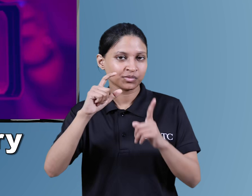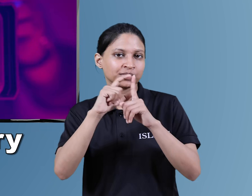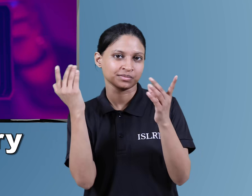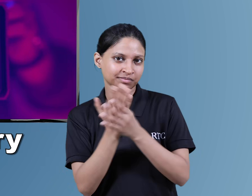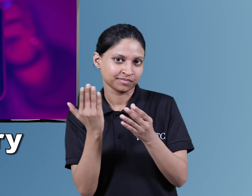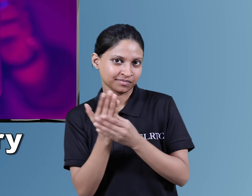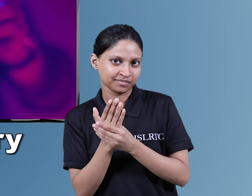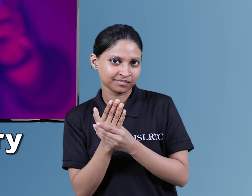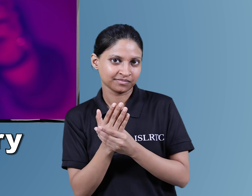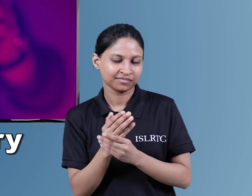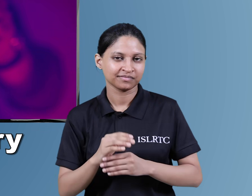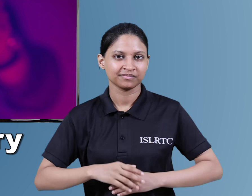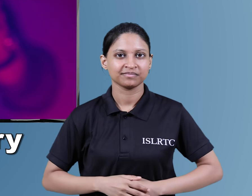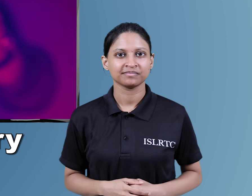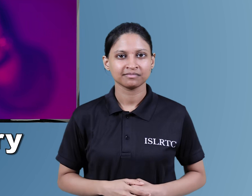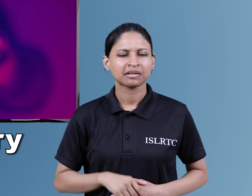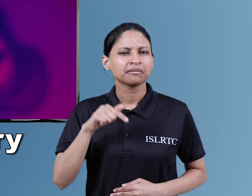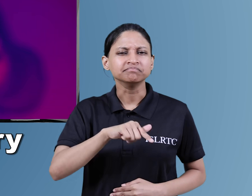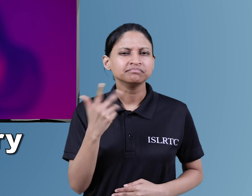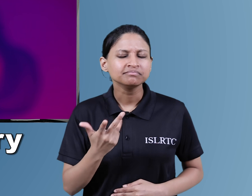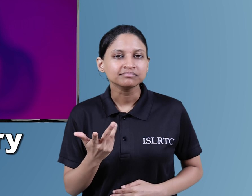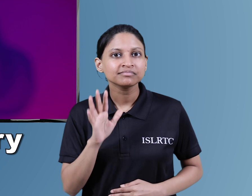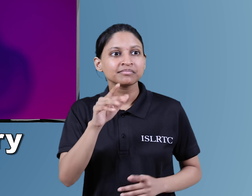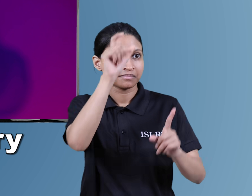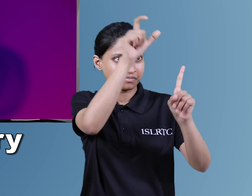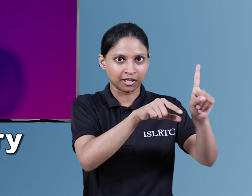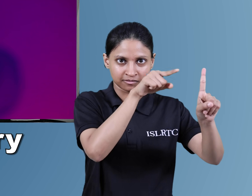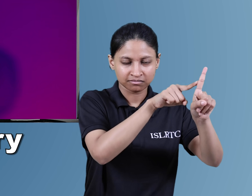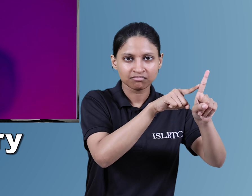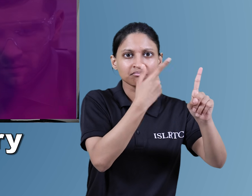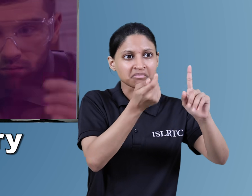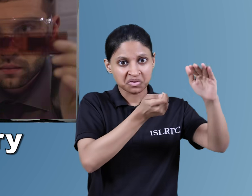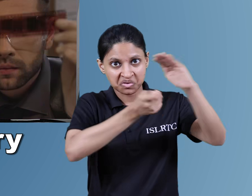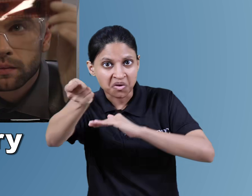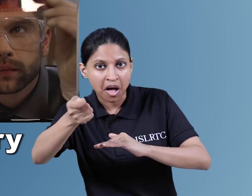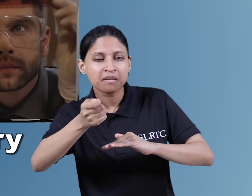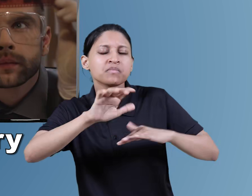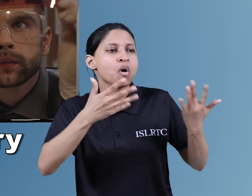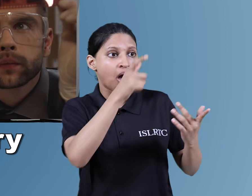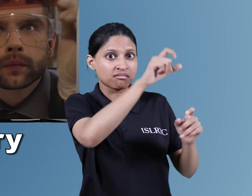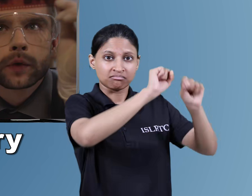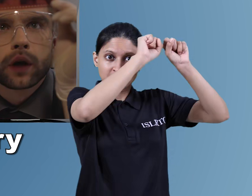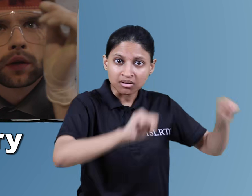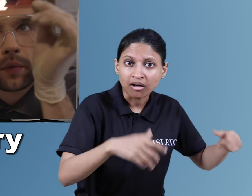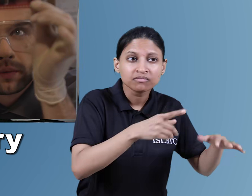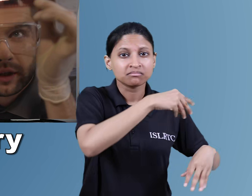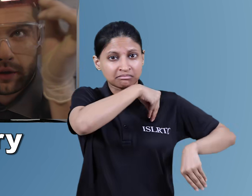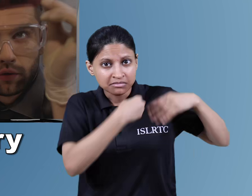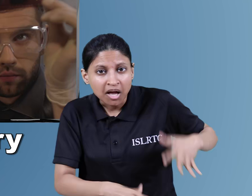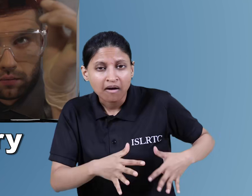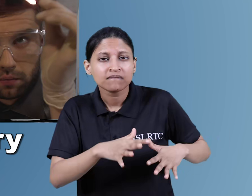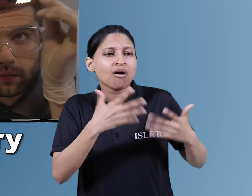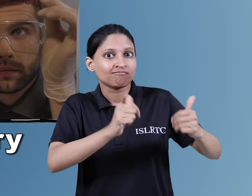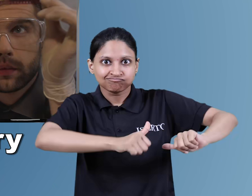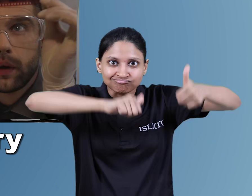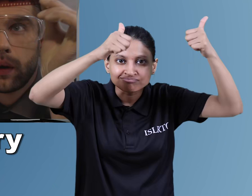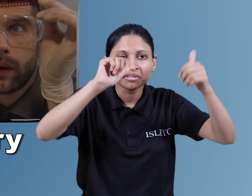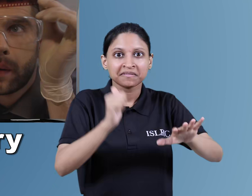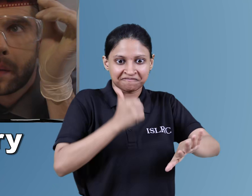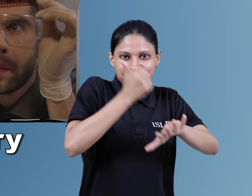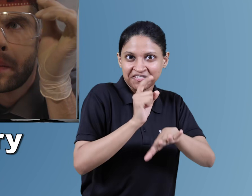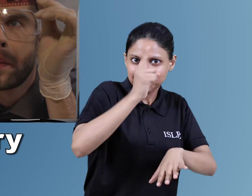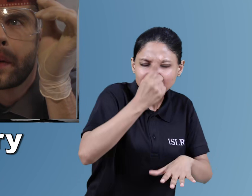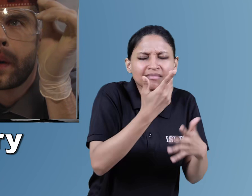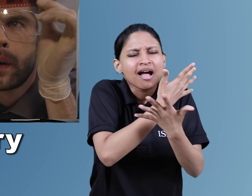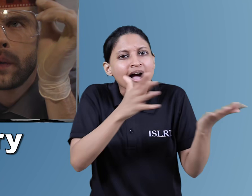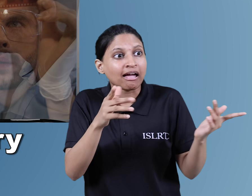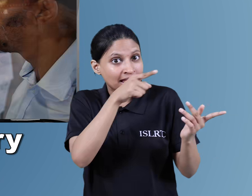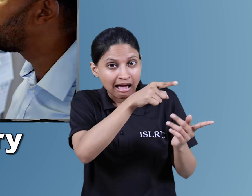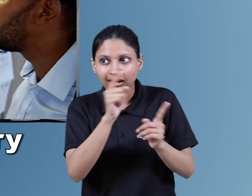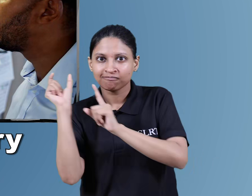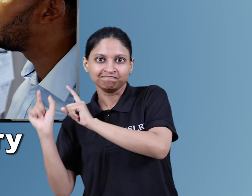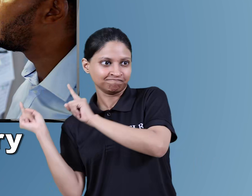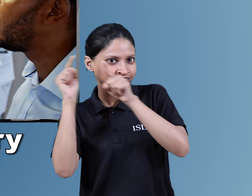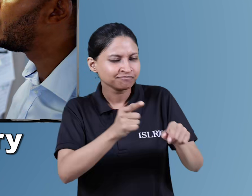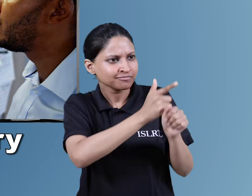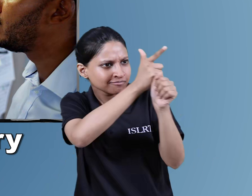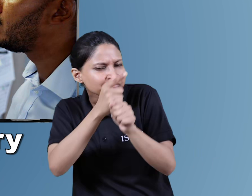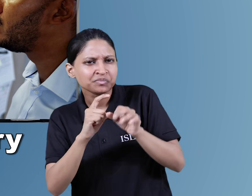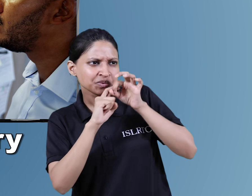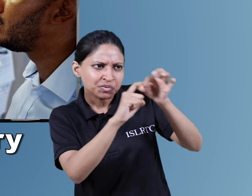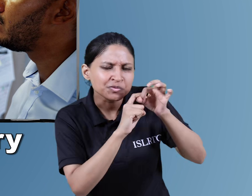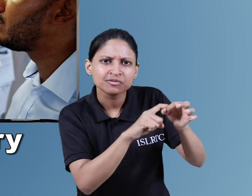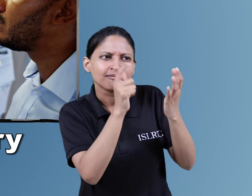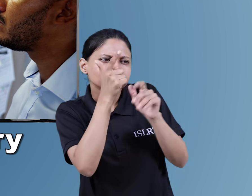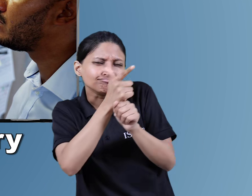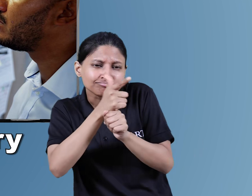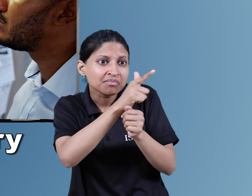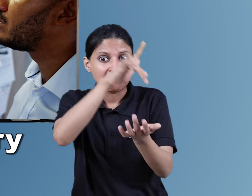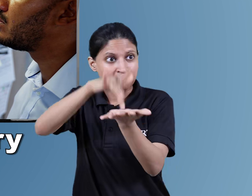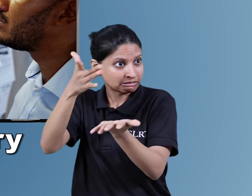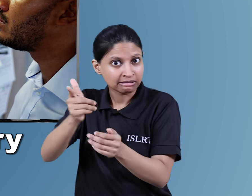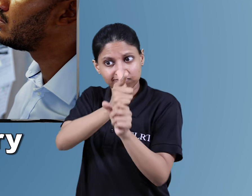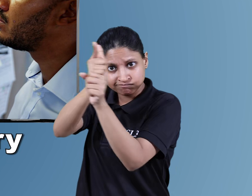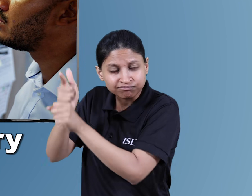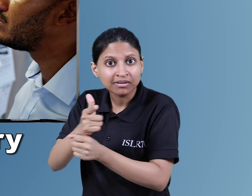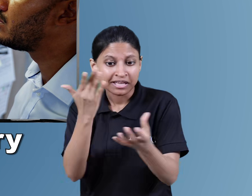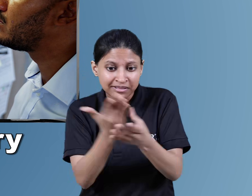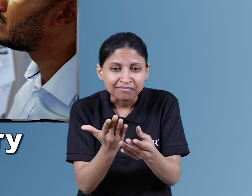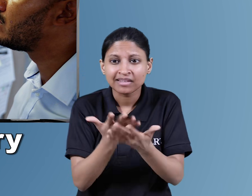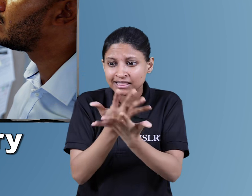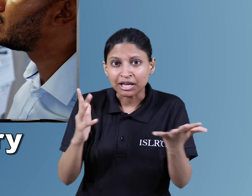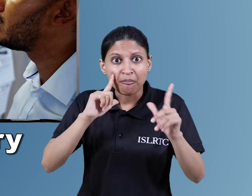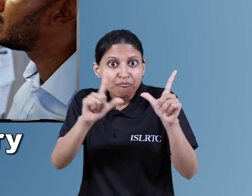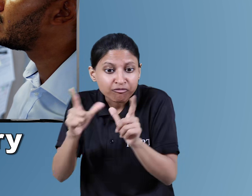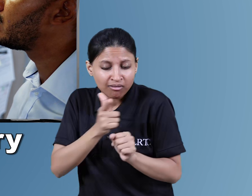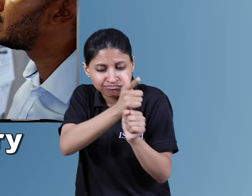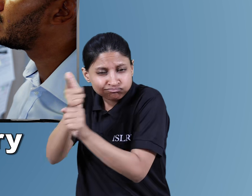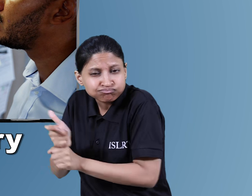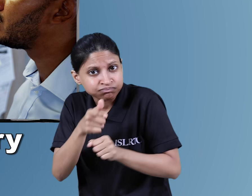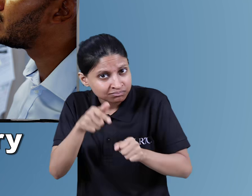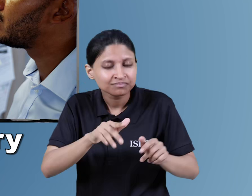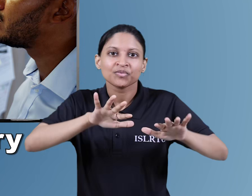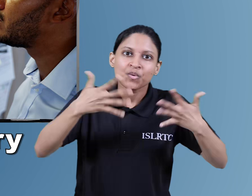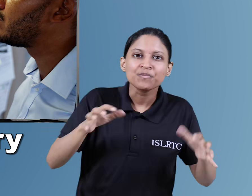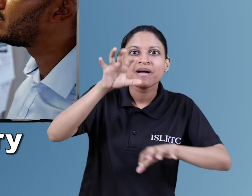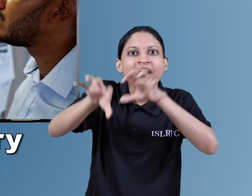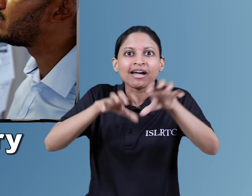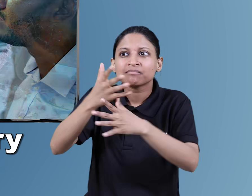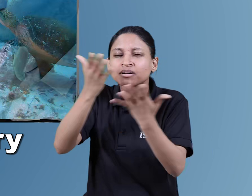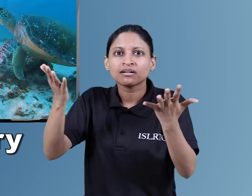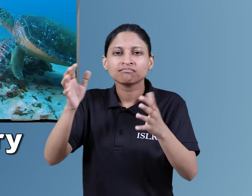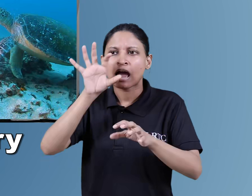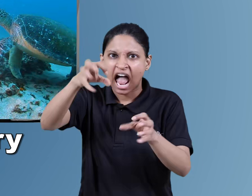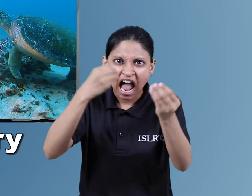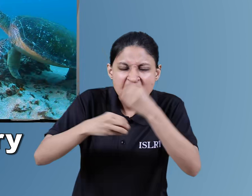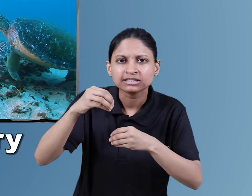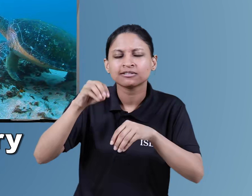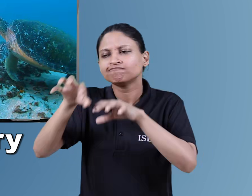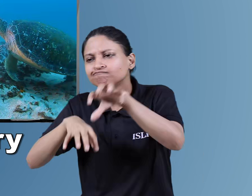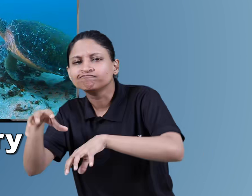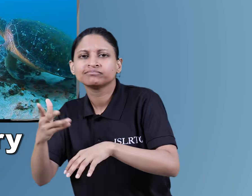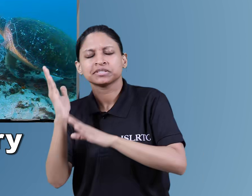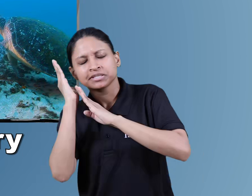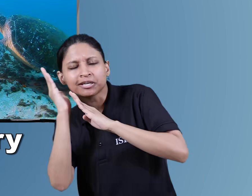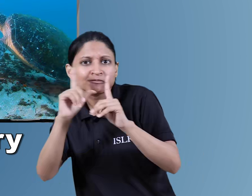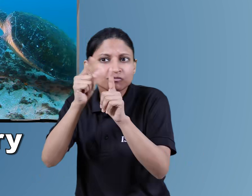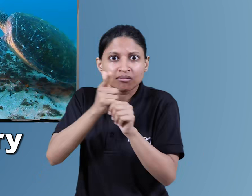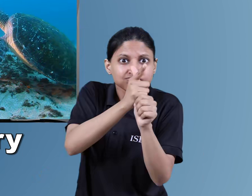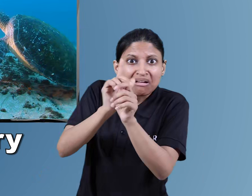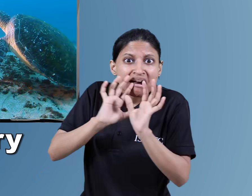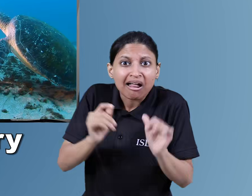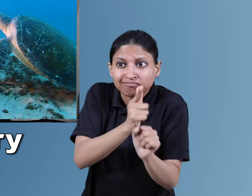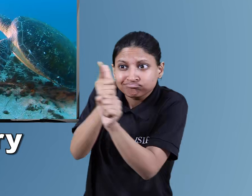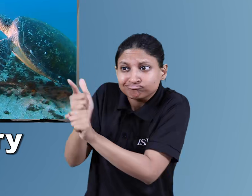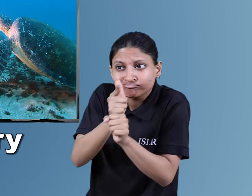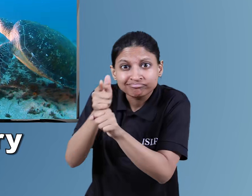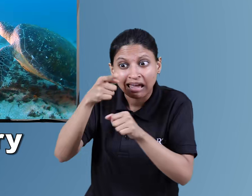Documentary A film or program that provides a factual report with evidence on a particular subject, such as a crime documentary, success story documentary, or animal documentary.